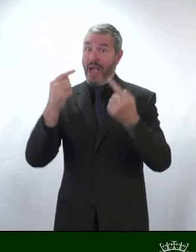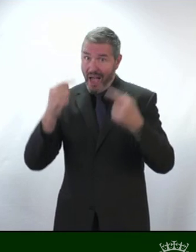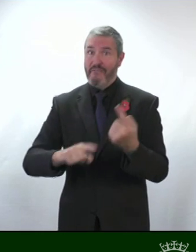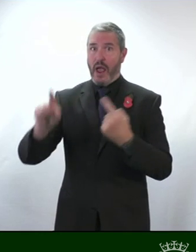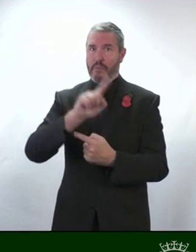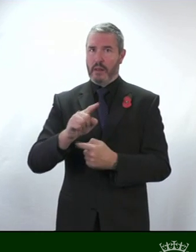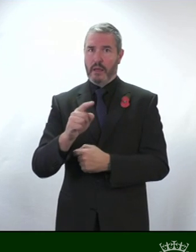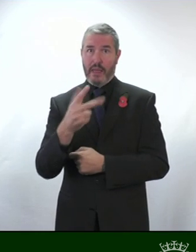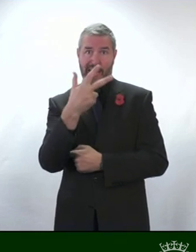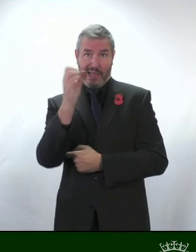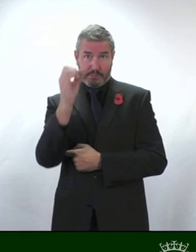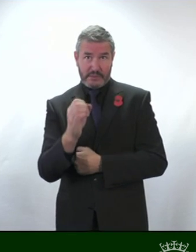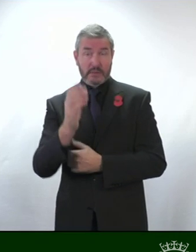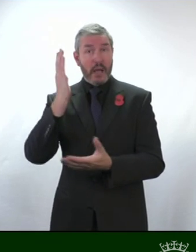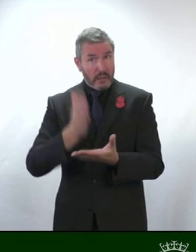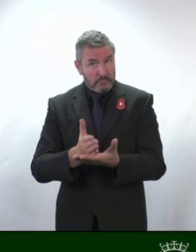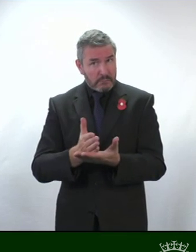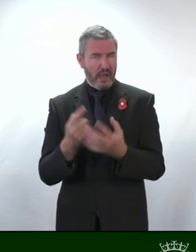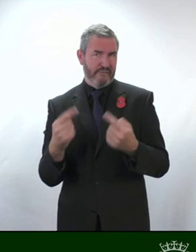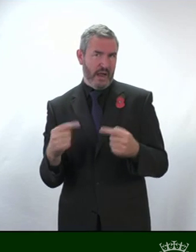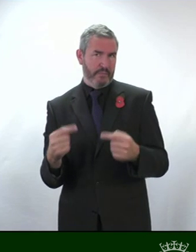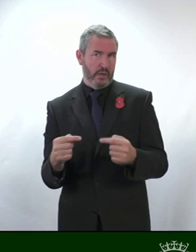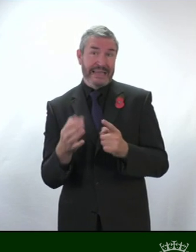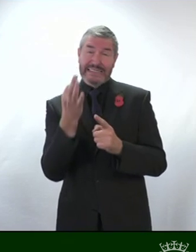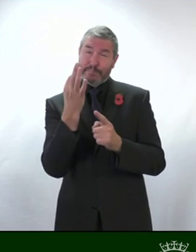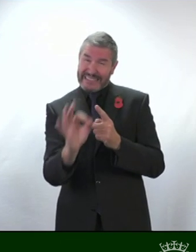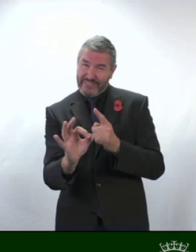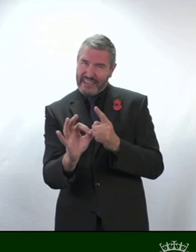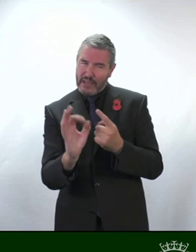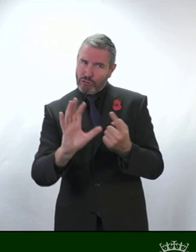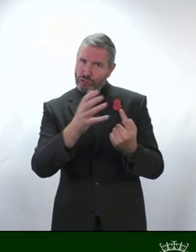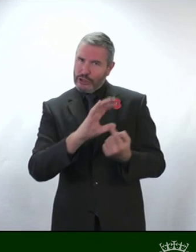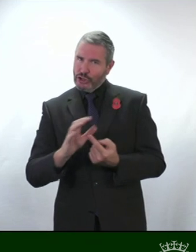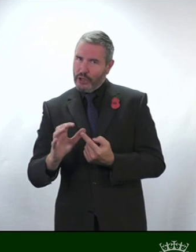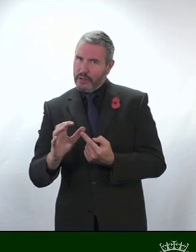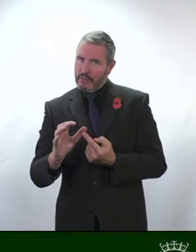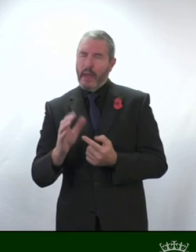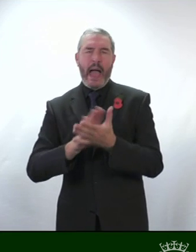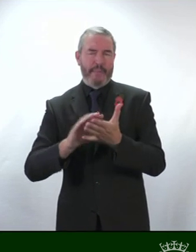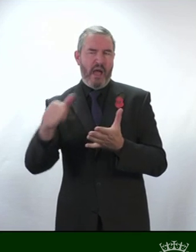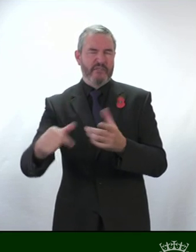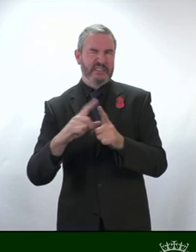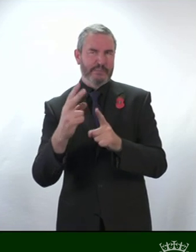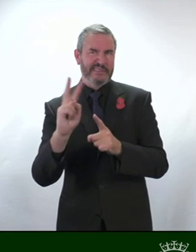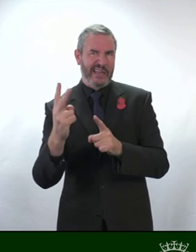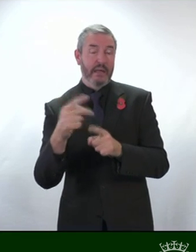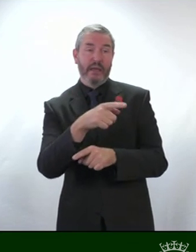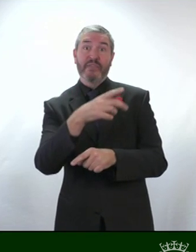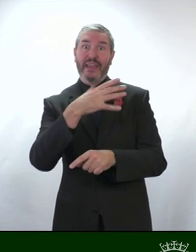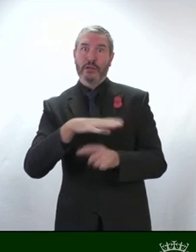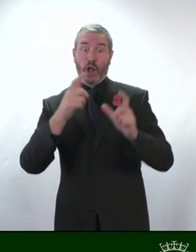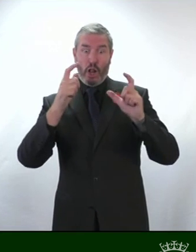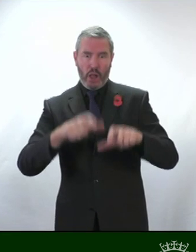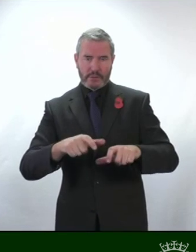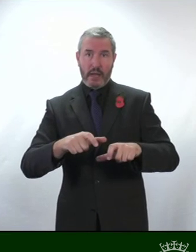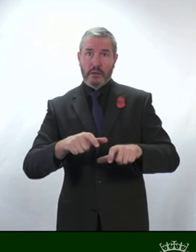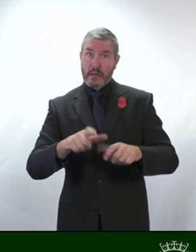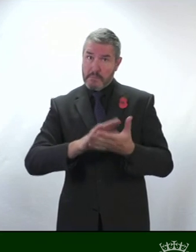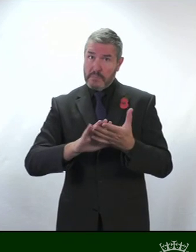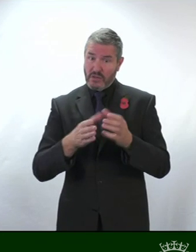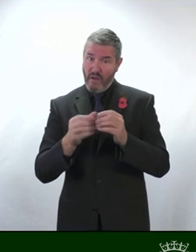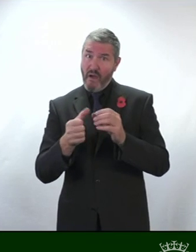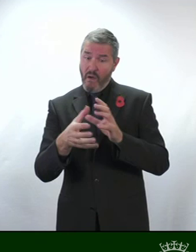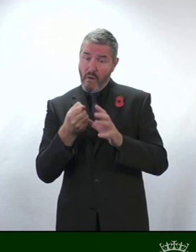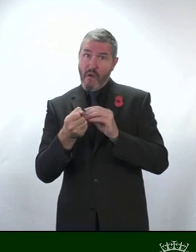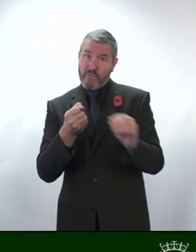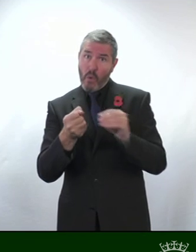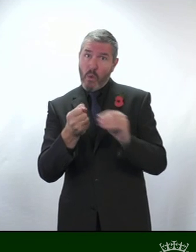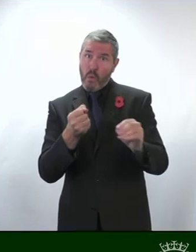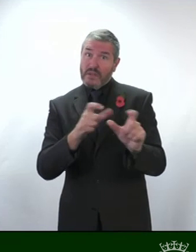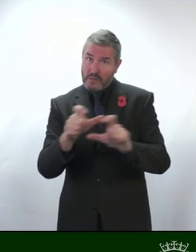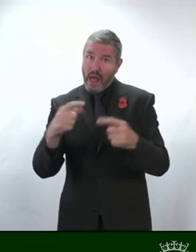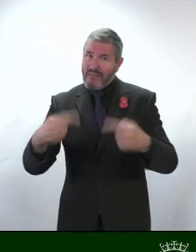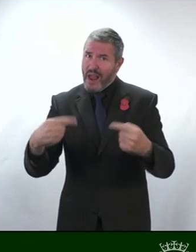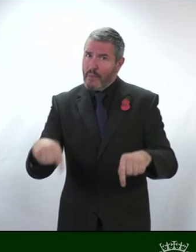Will 80% furlough be available to specific regions beyond 2 December if they need to lock down because of rising infections?